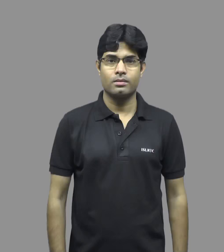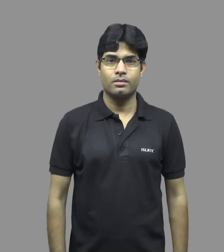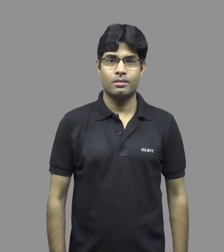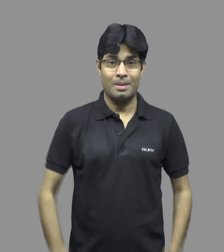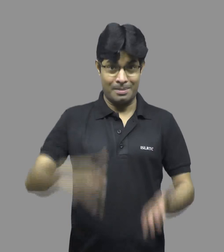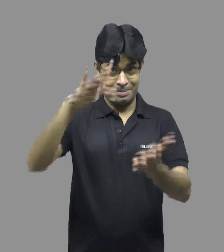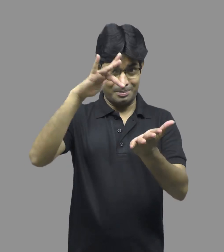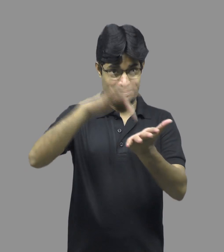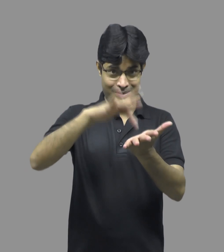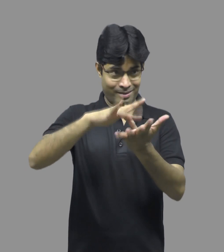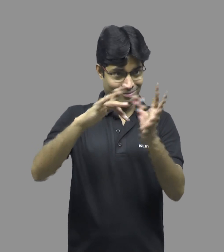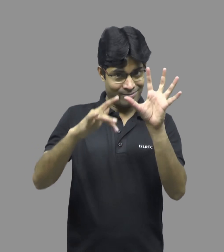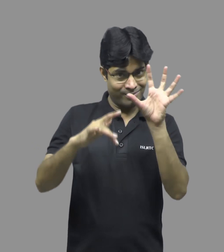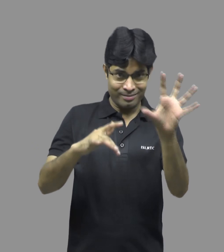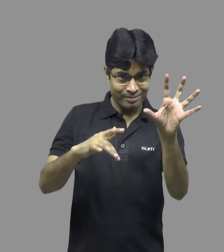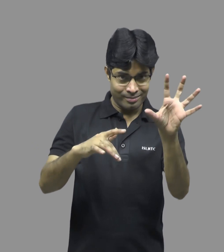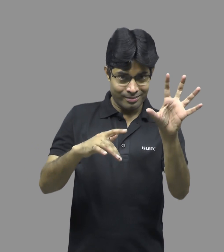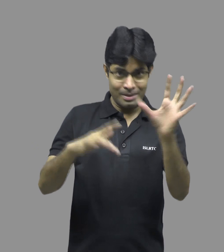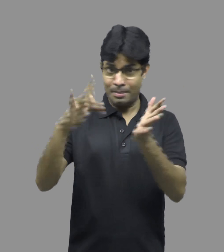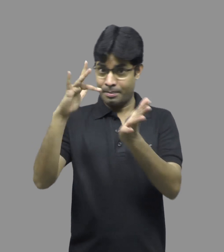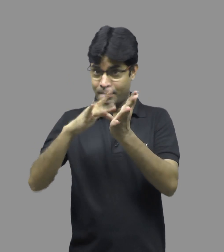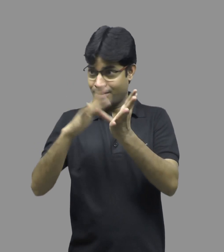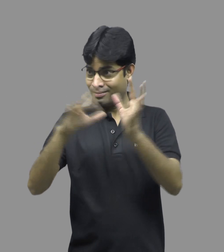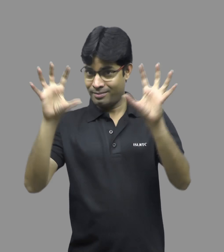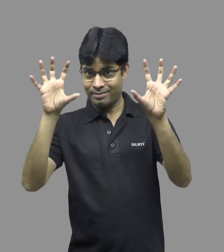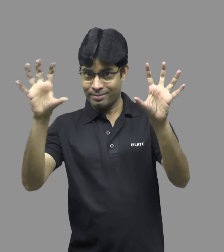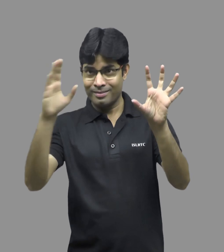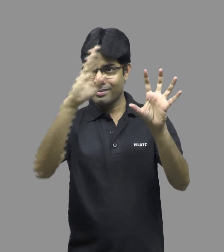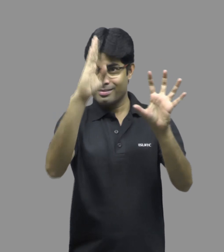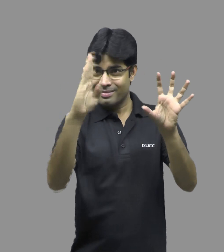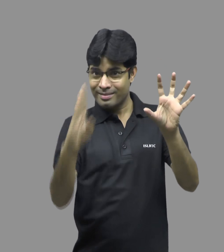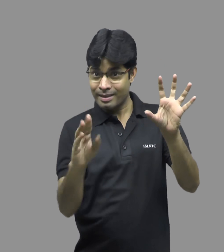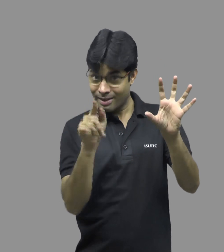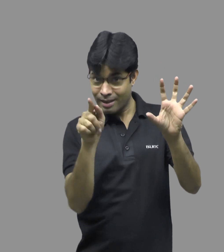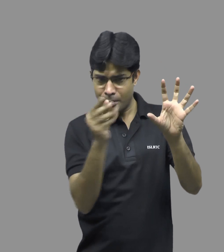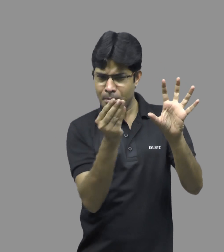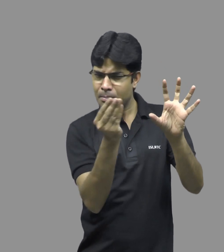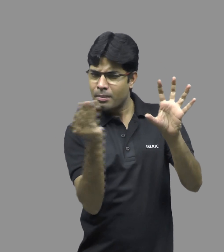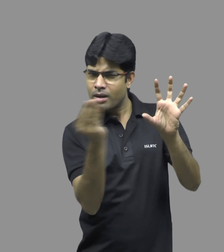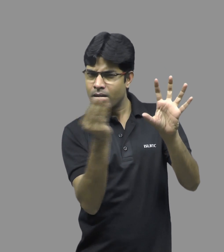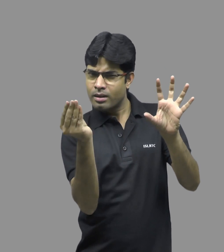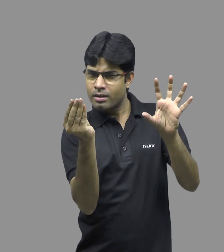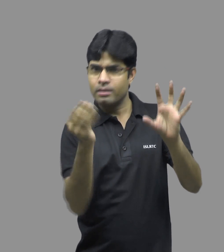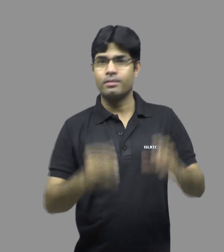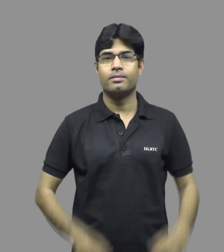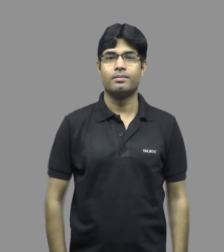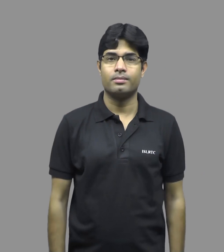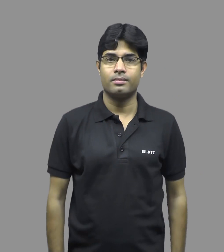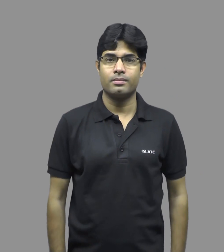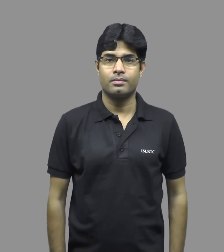Abuttal